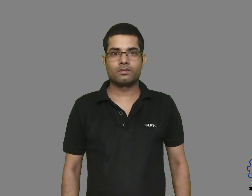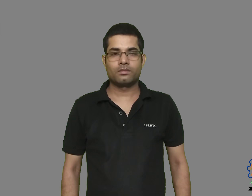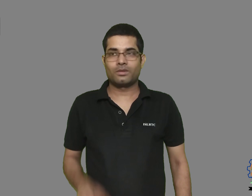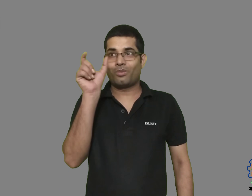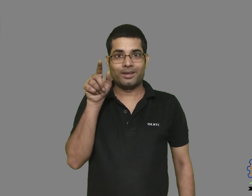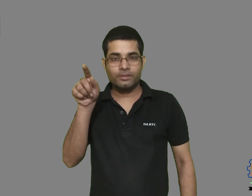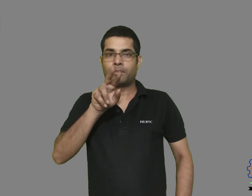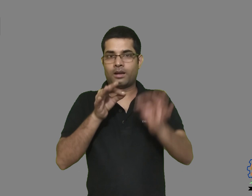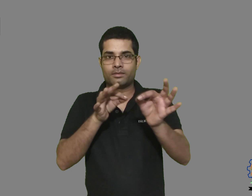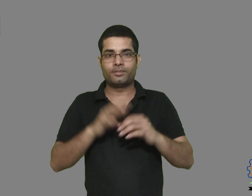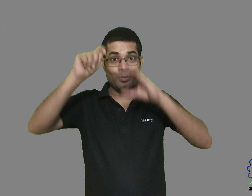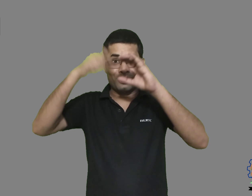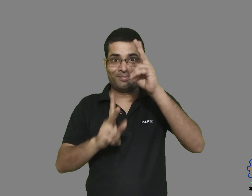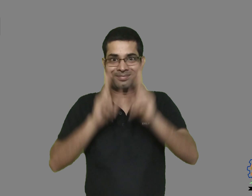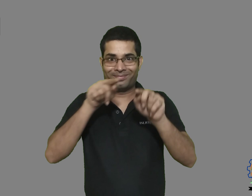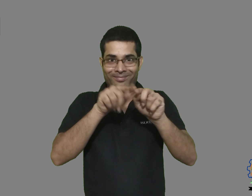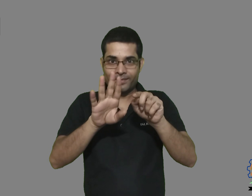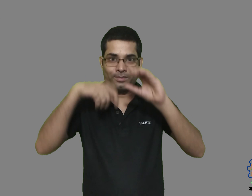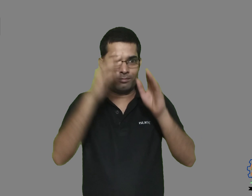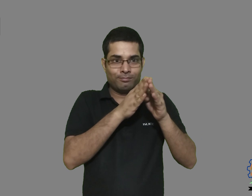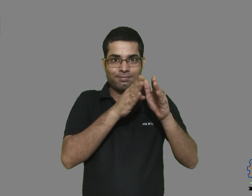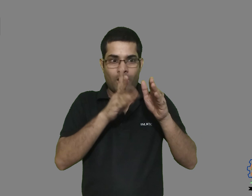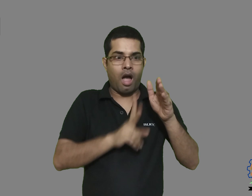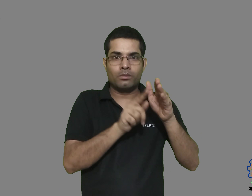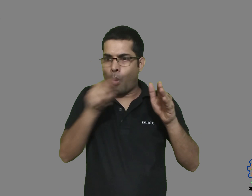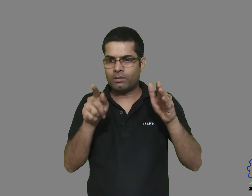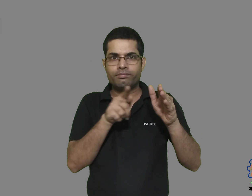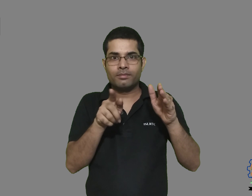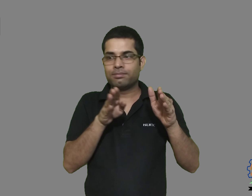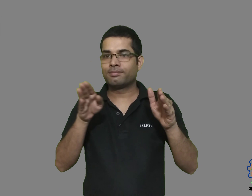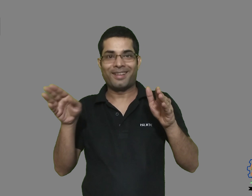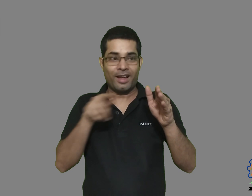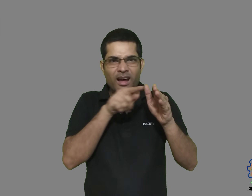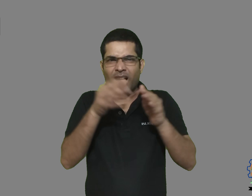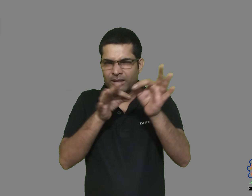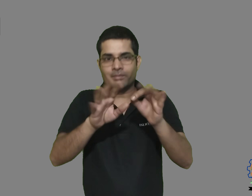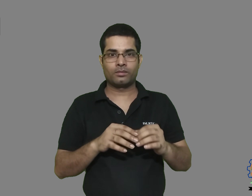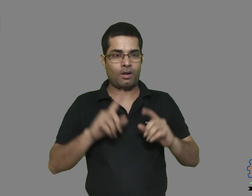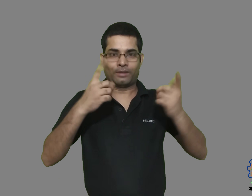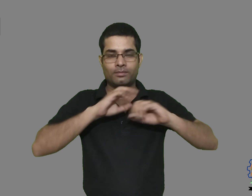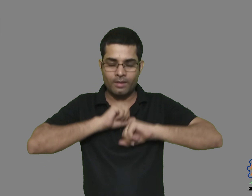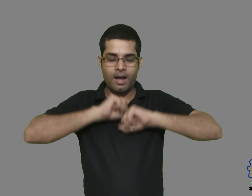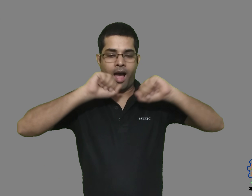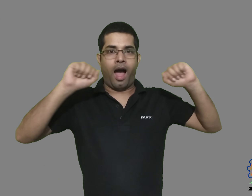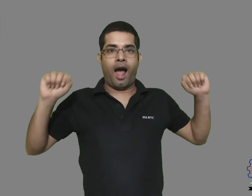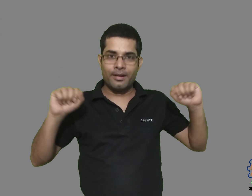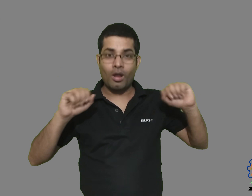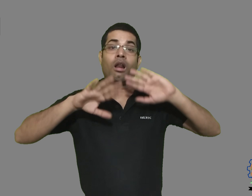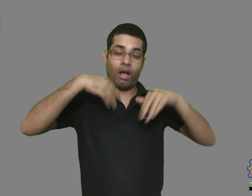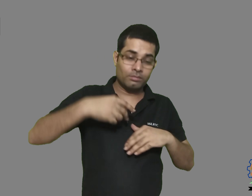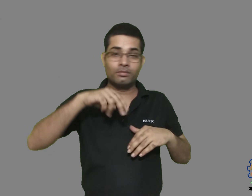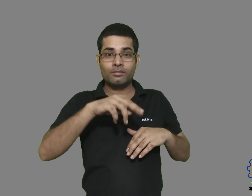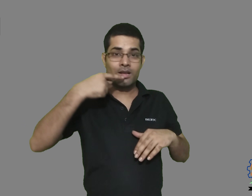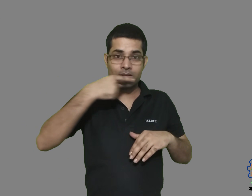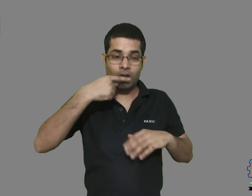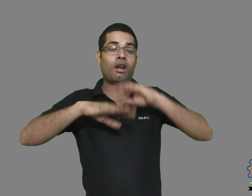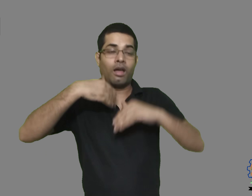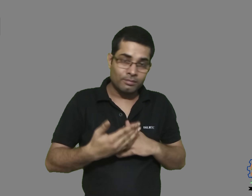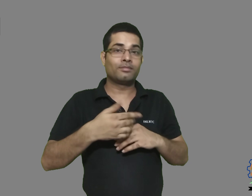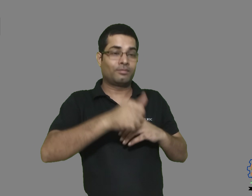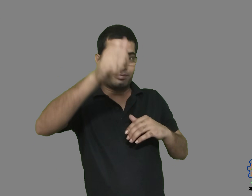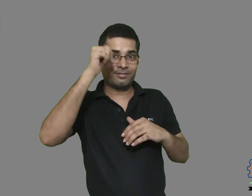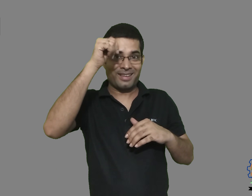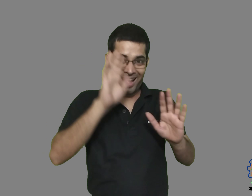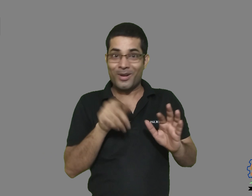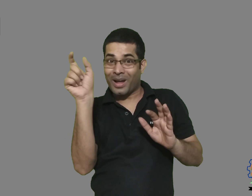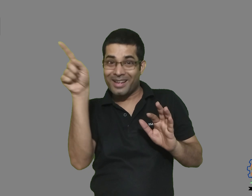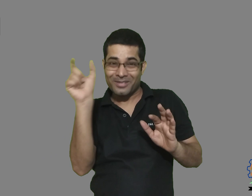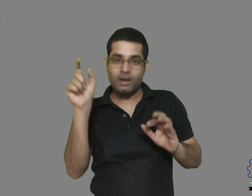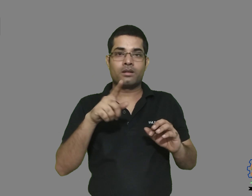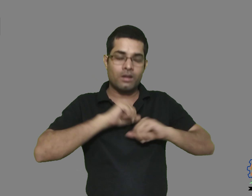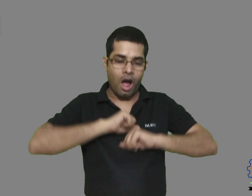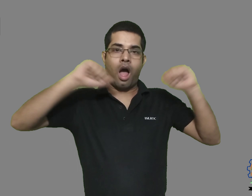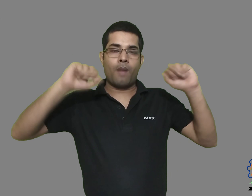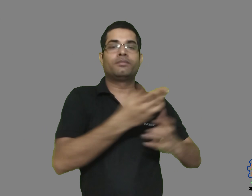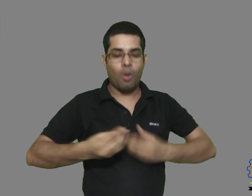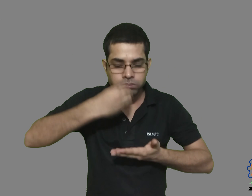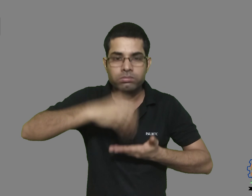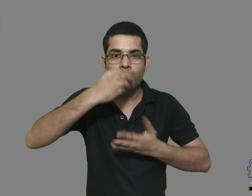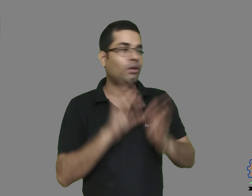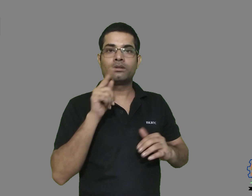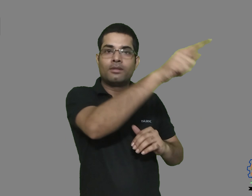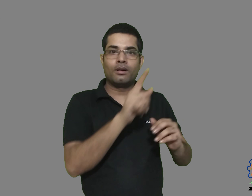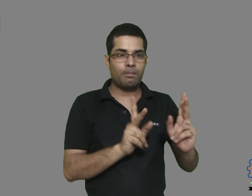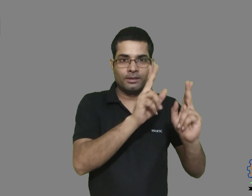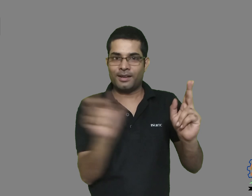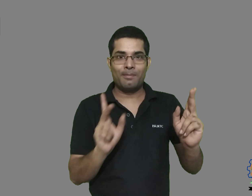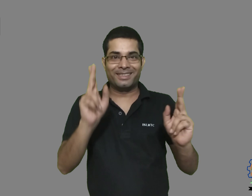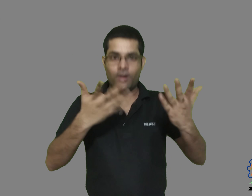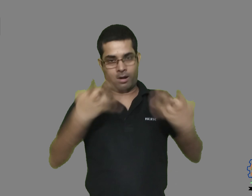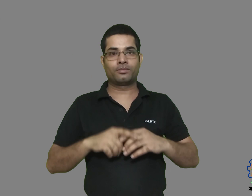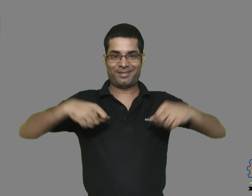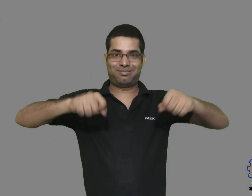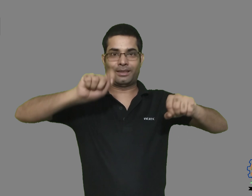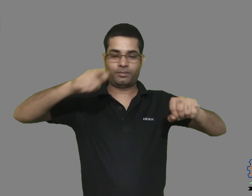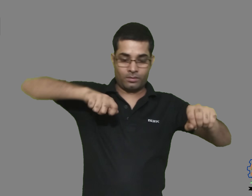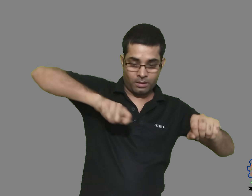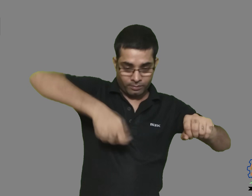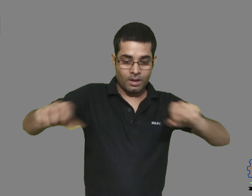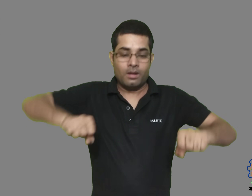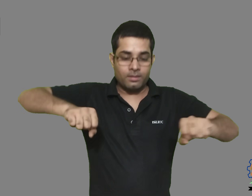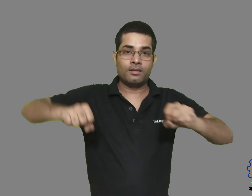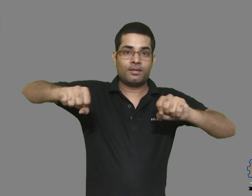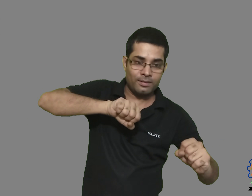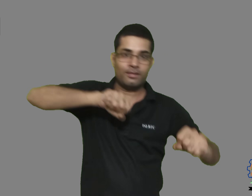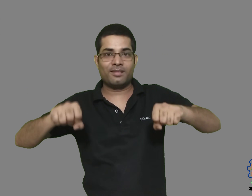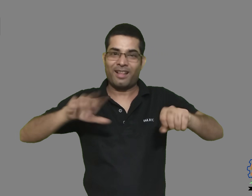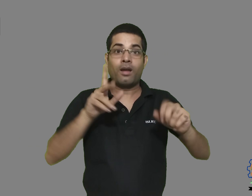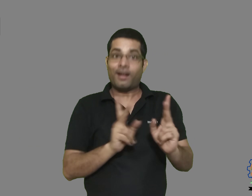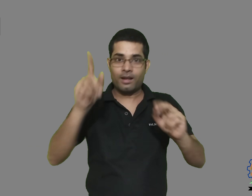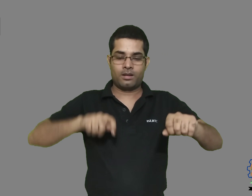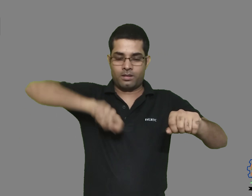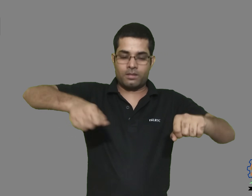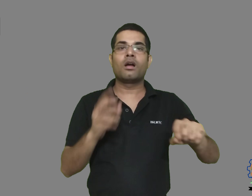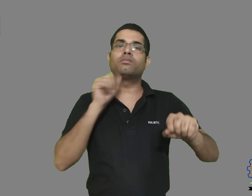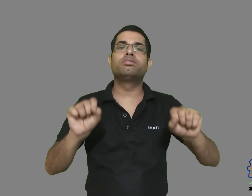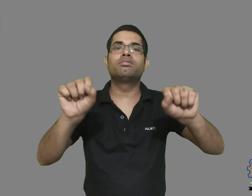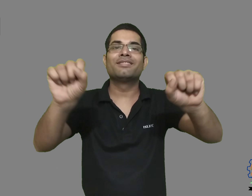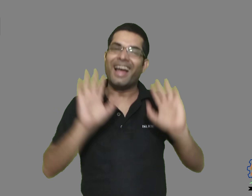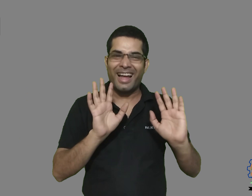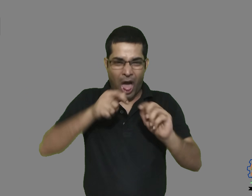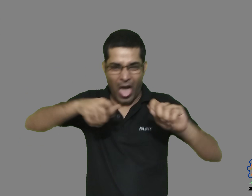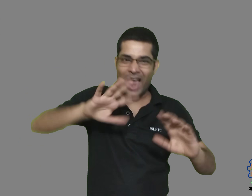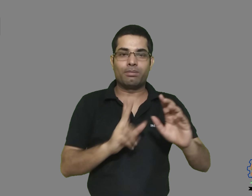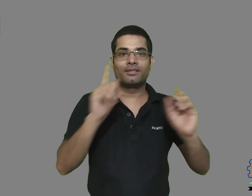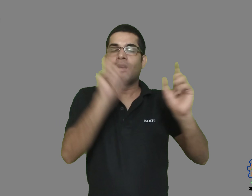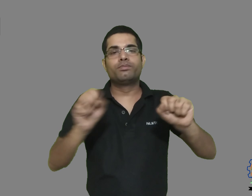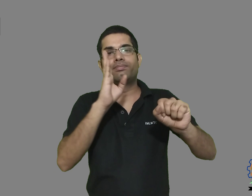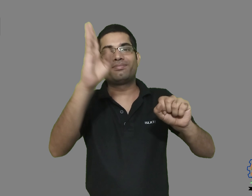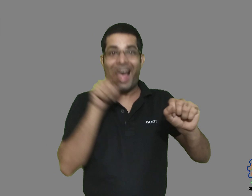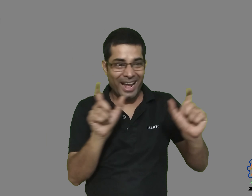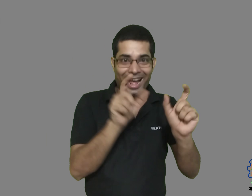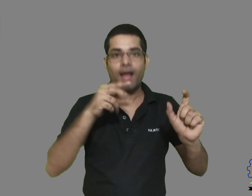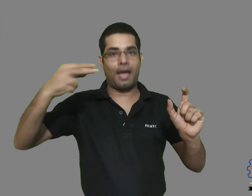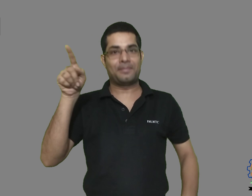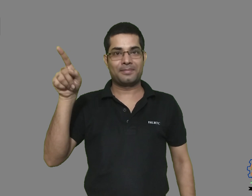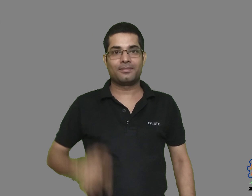Standard Cut